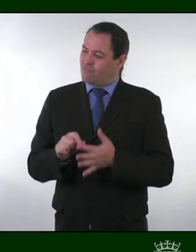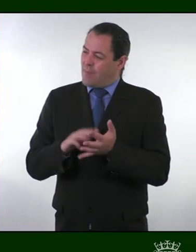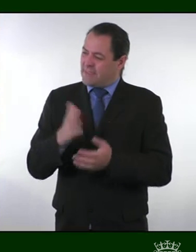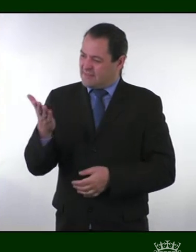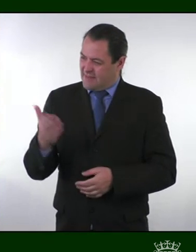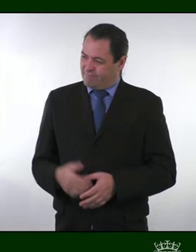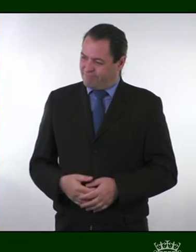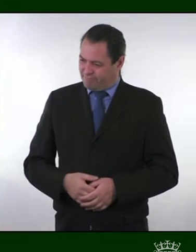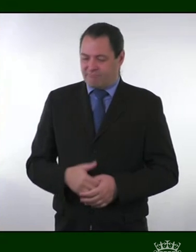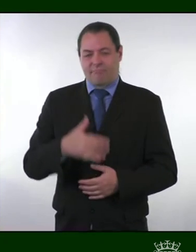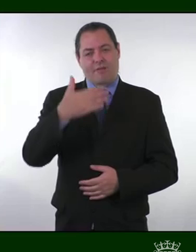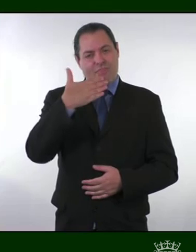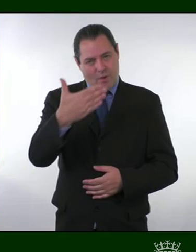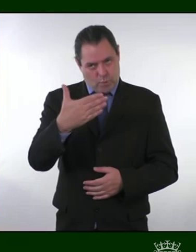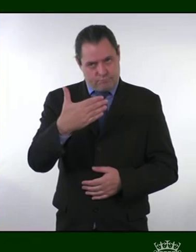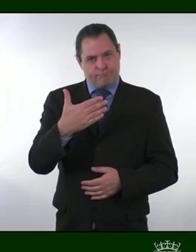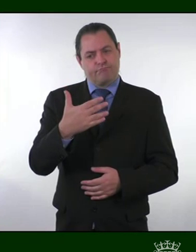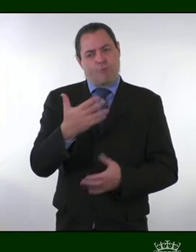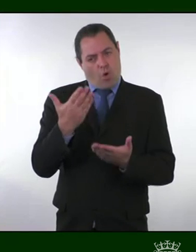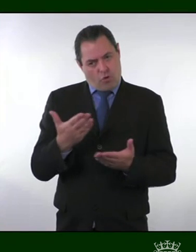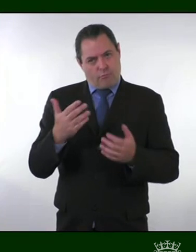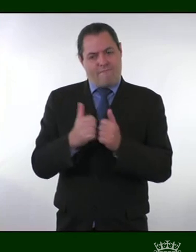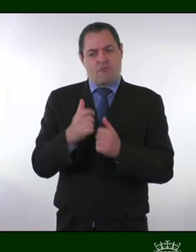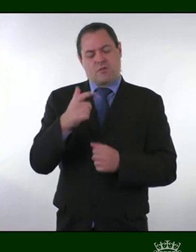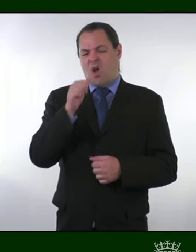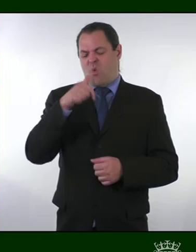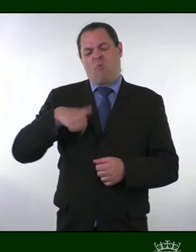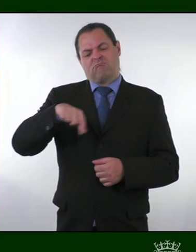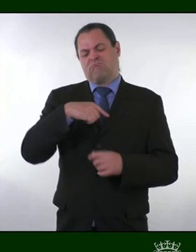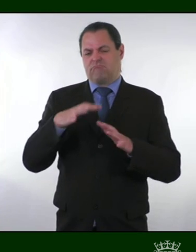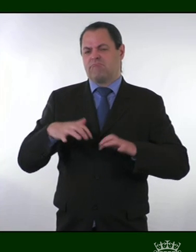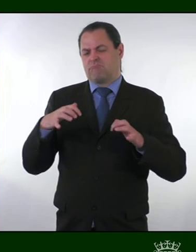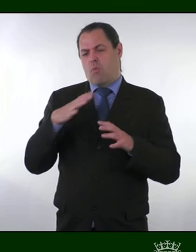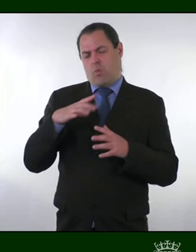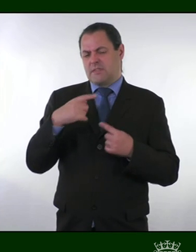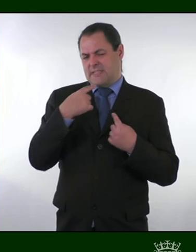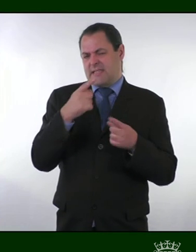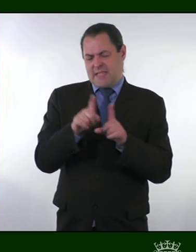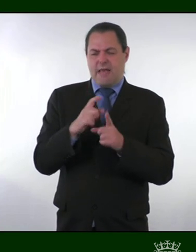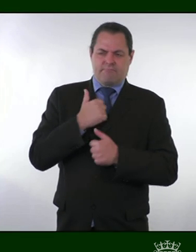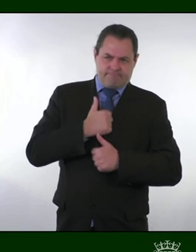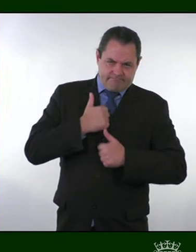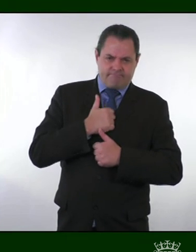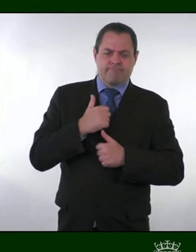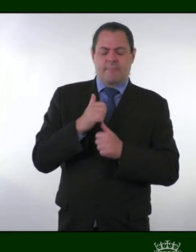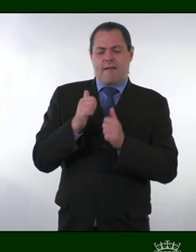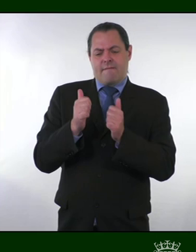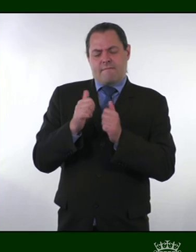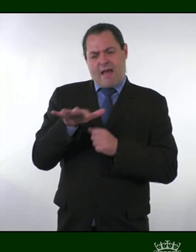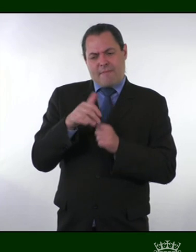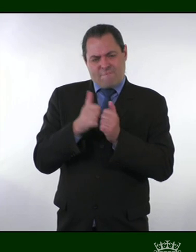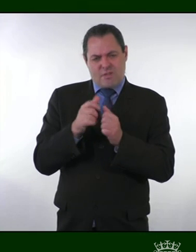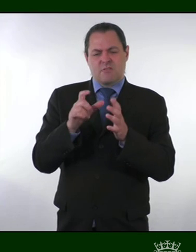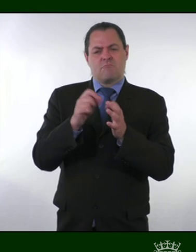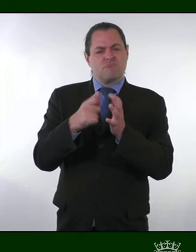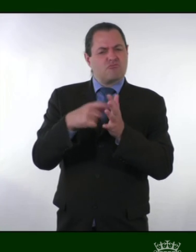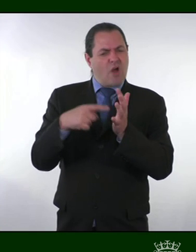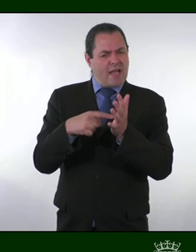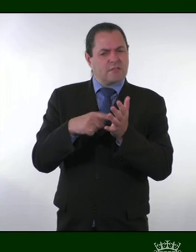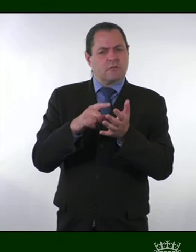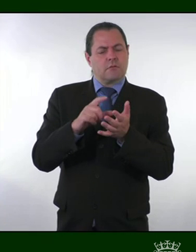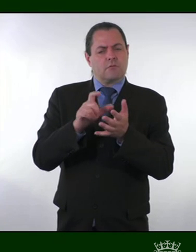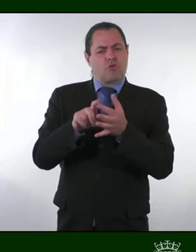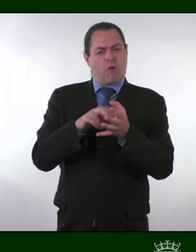I thank my honourable Friend, and I know the whole House will want to join me in sending our condolences to the family and friends of Brett McCullough, Donald Dinnie and Christopher Stuchbury.